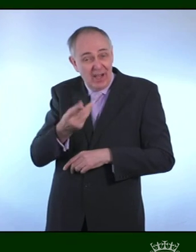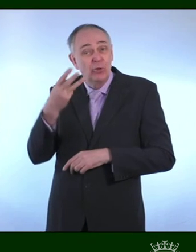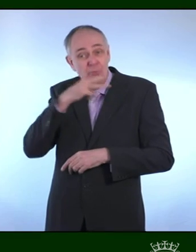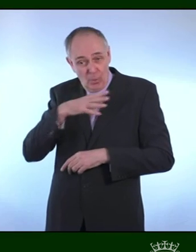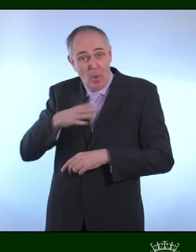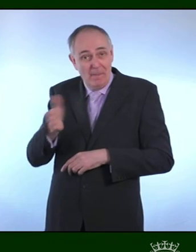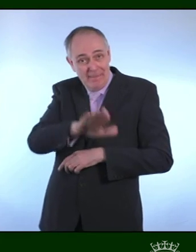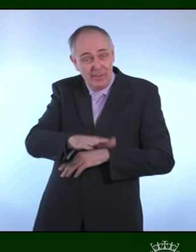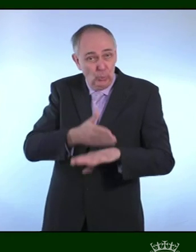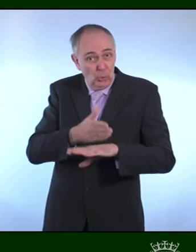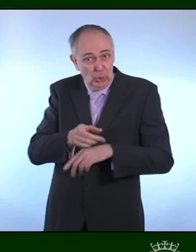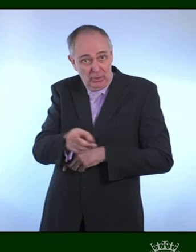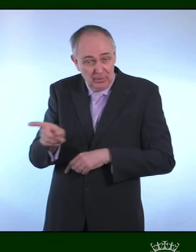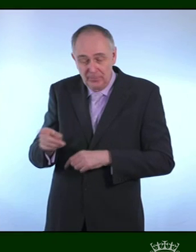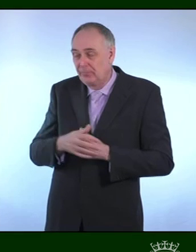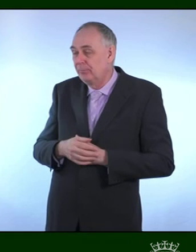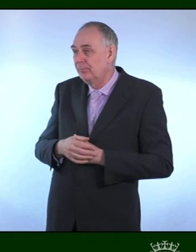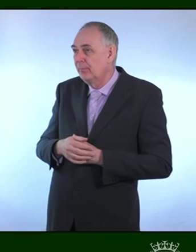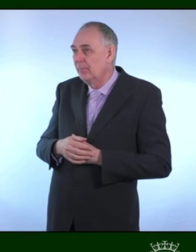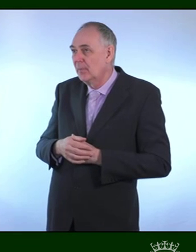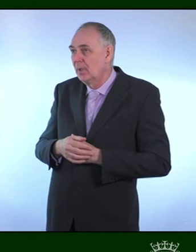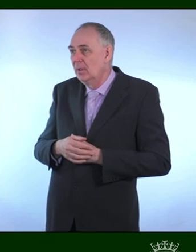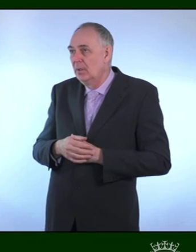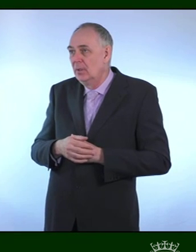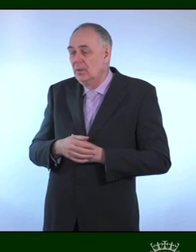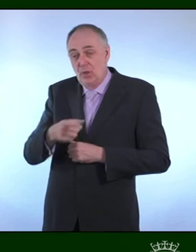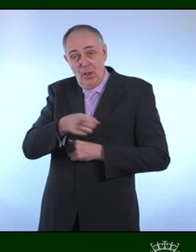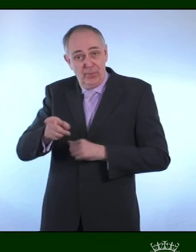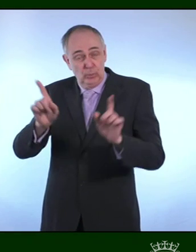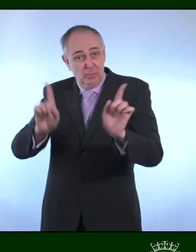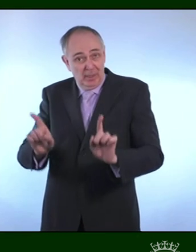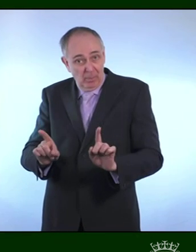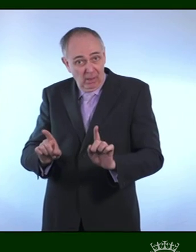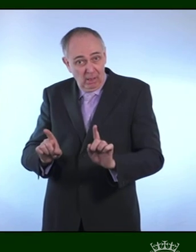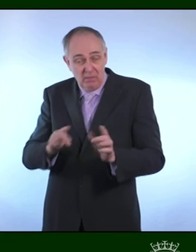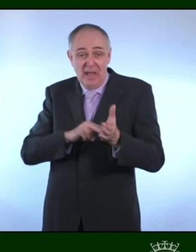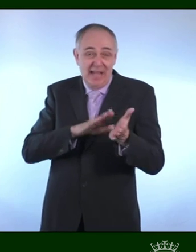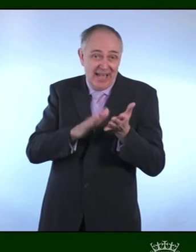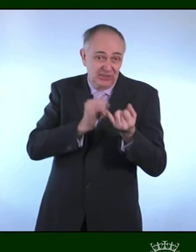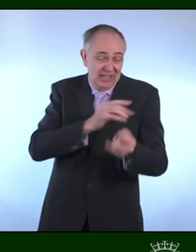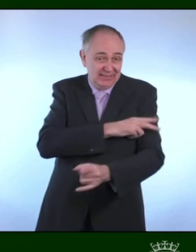Those people and all those already working tirelessly in our NHS are our heroes.